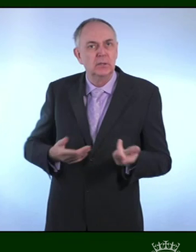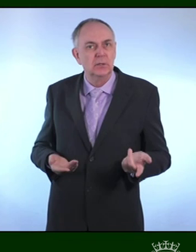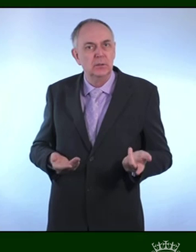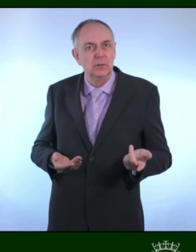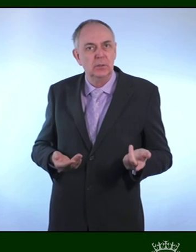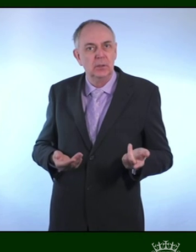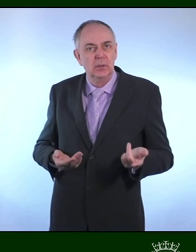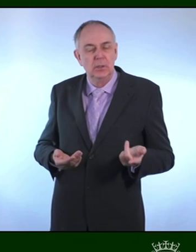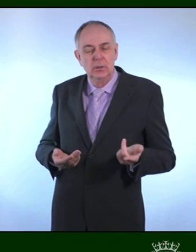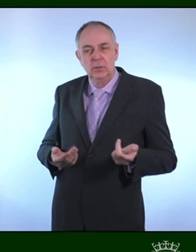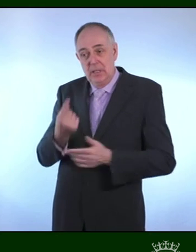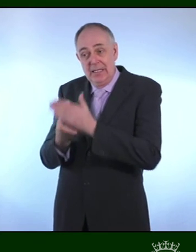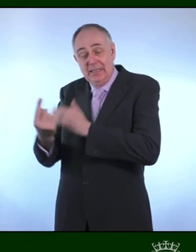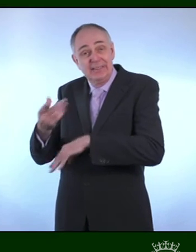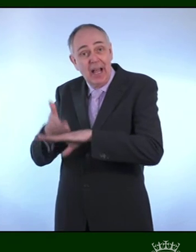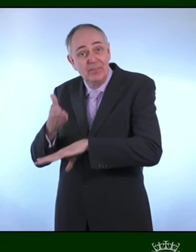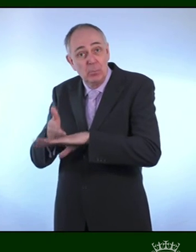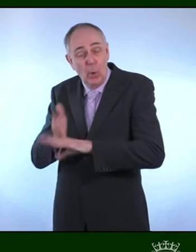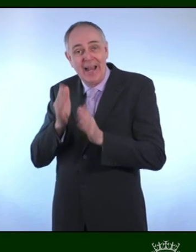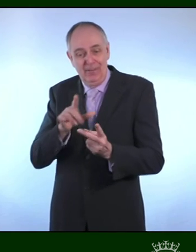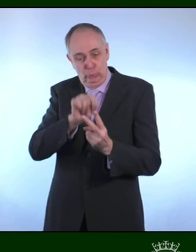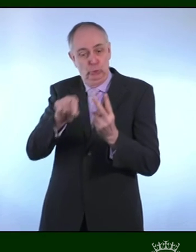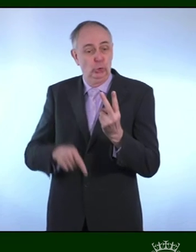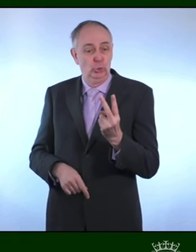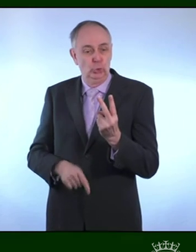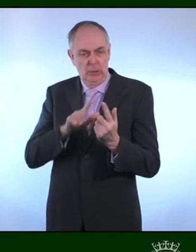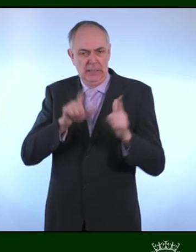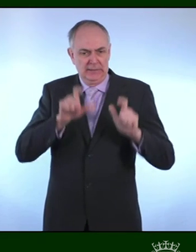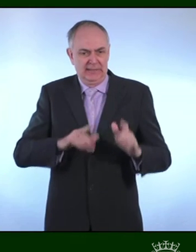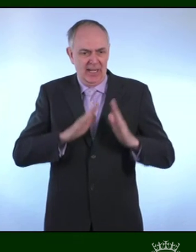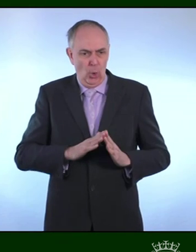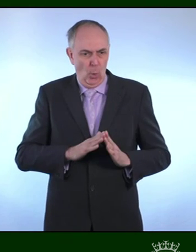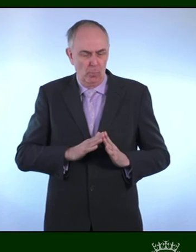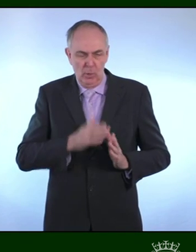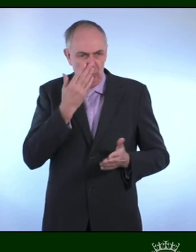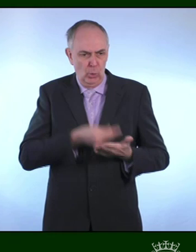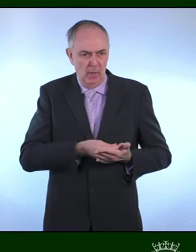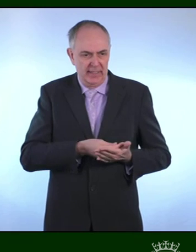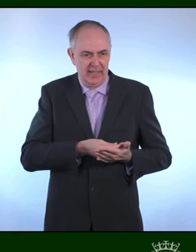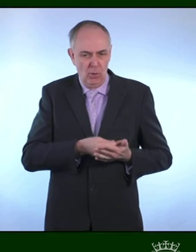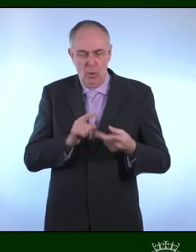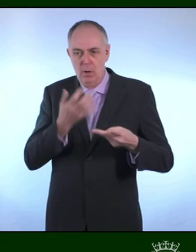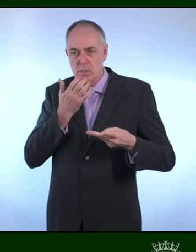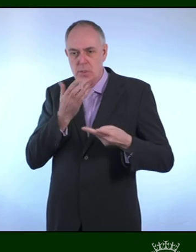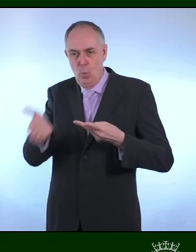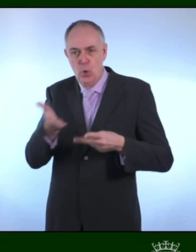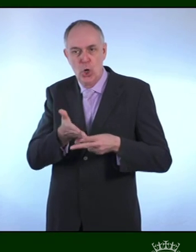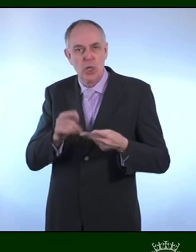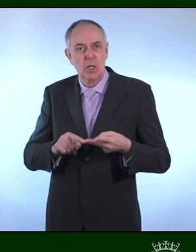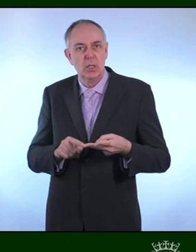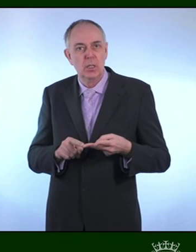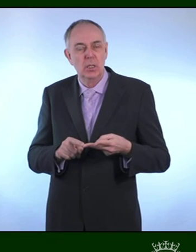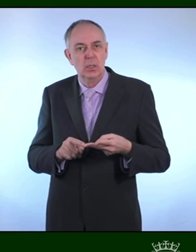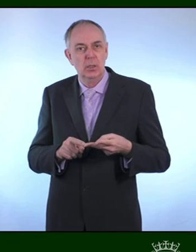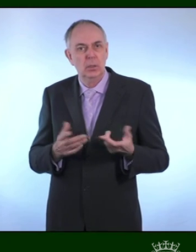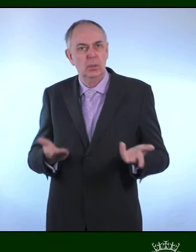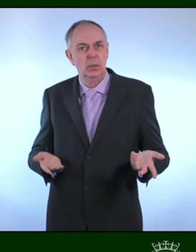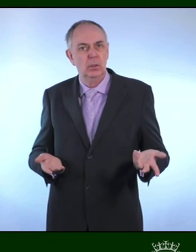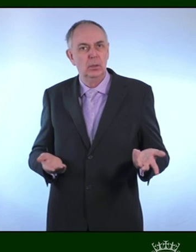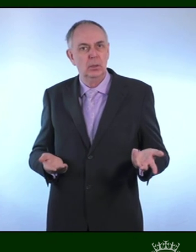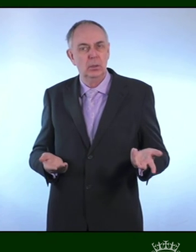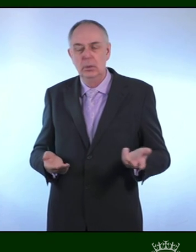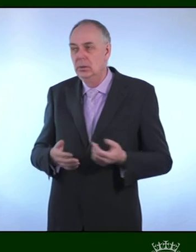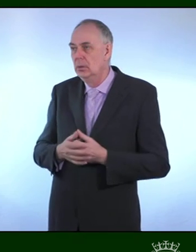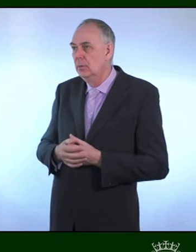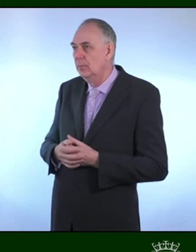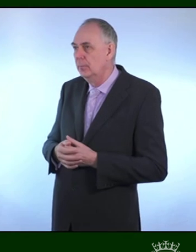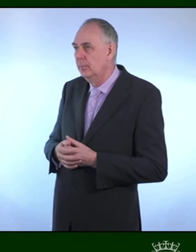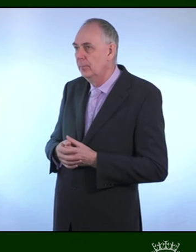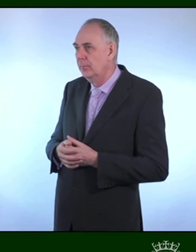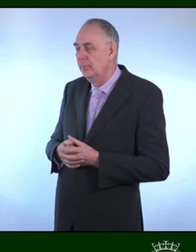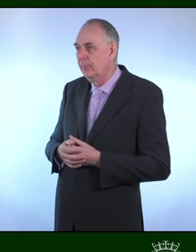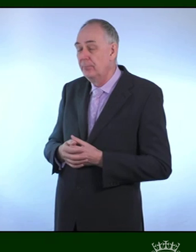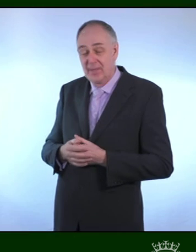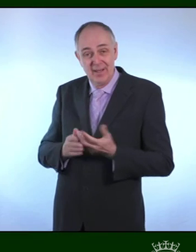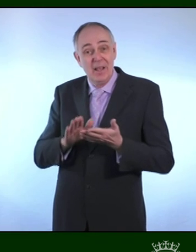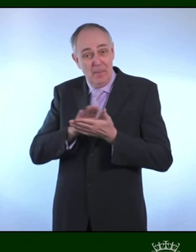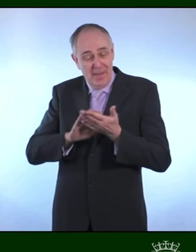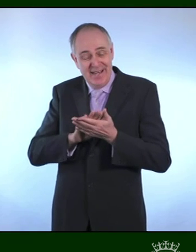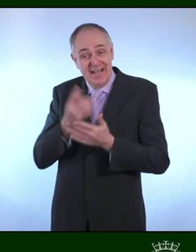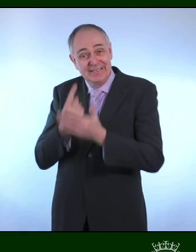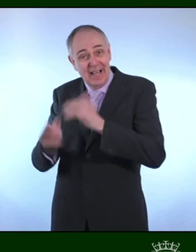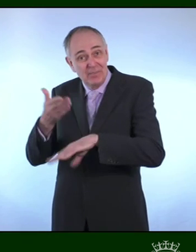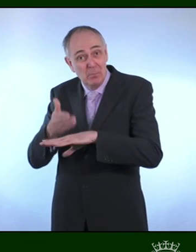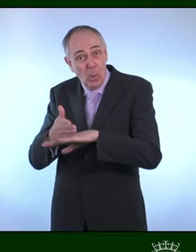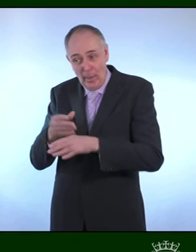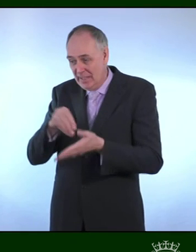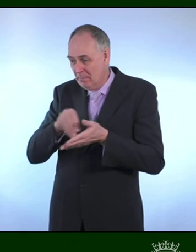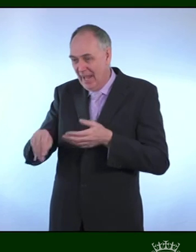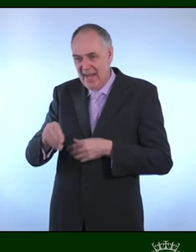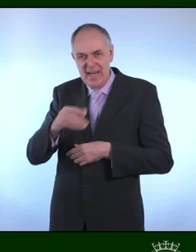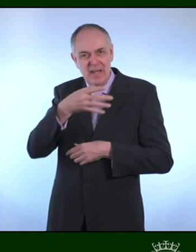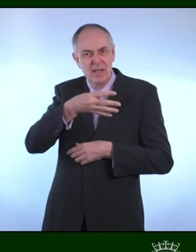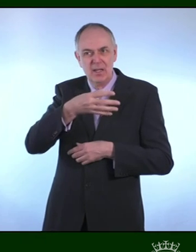The self-employed are having to choose whether they go to work or stay at home and face losing their entire livelihood, relying instead on an overstretched welfare system, which could pay as little as £94 per week.